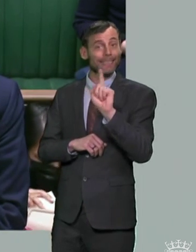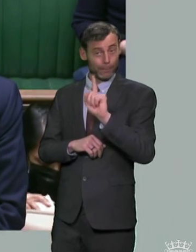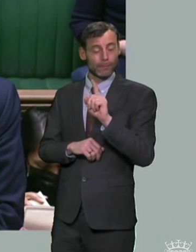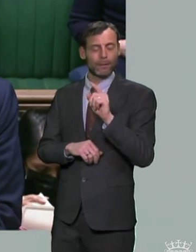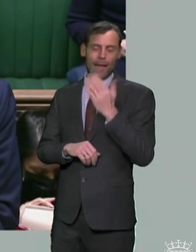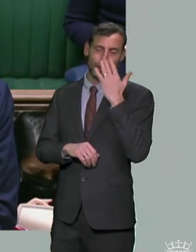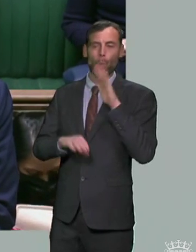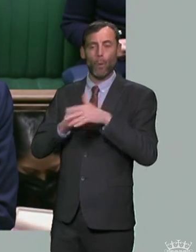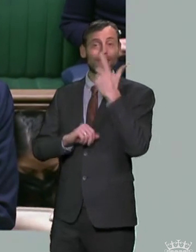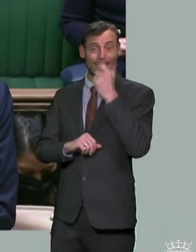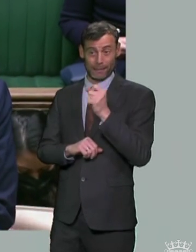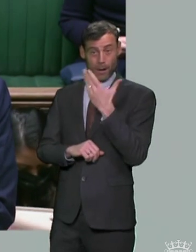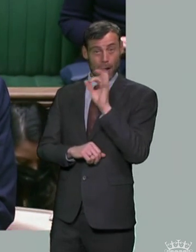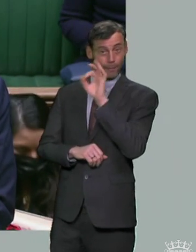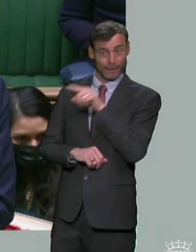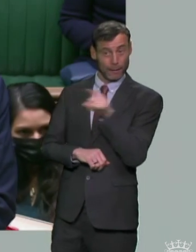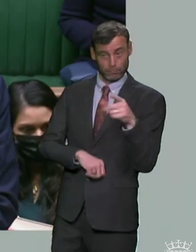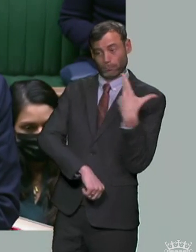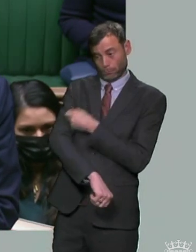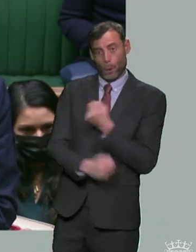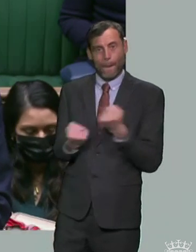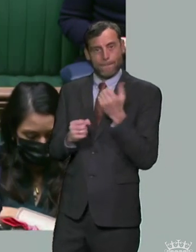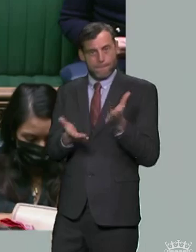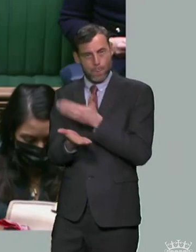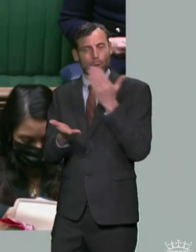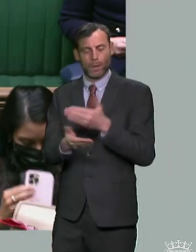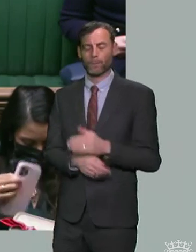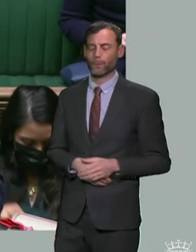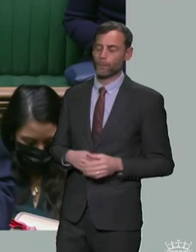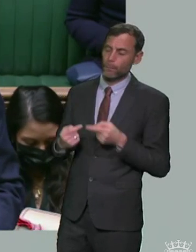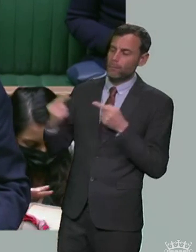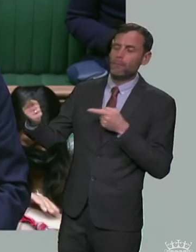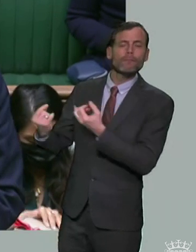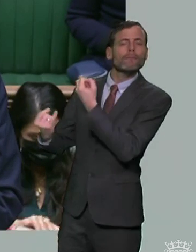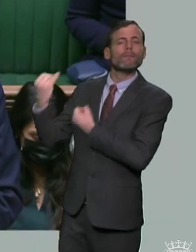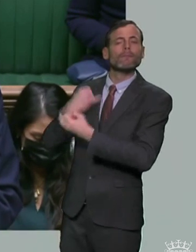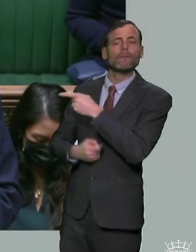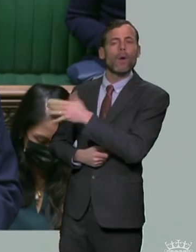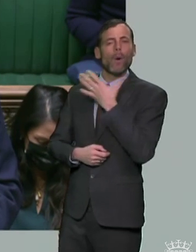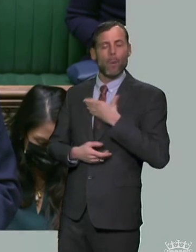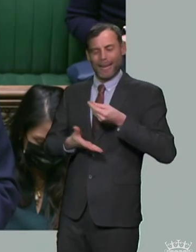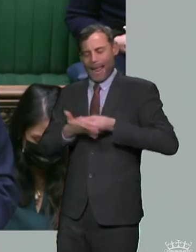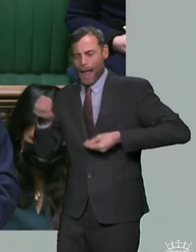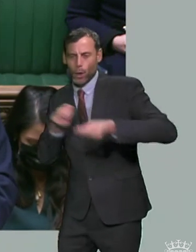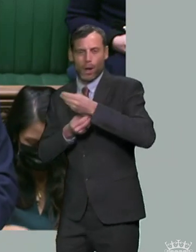Taking a balanced approach, we resisted calls from others to shut down our country all over again.